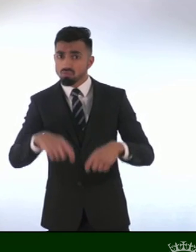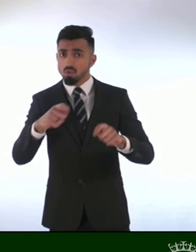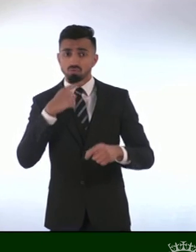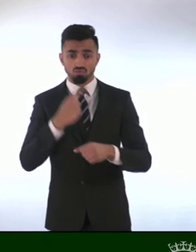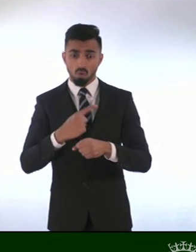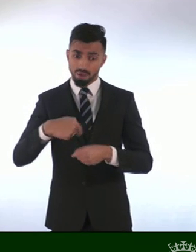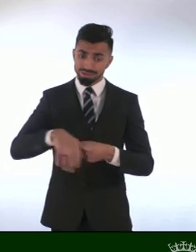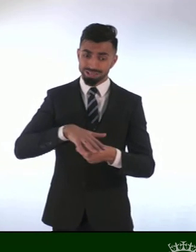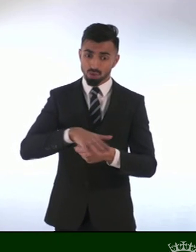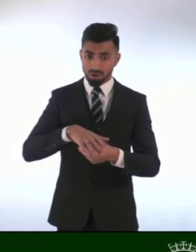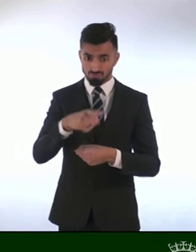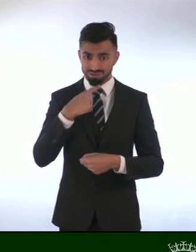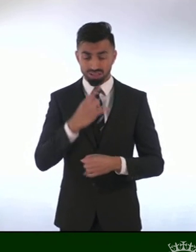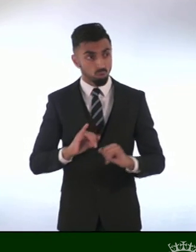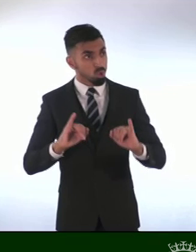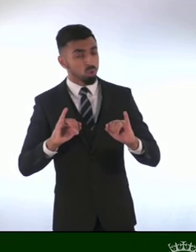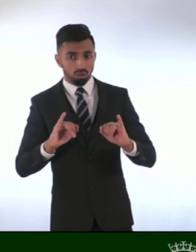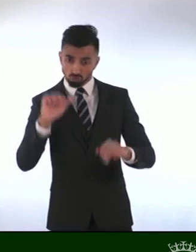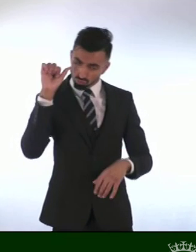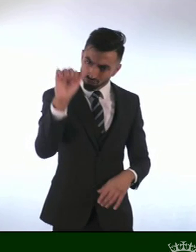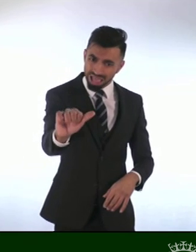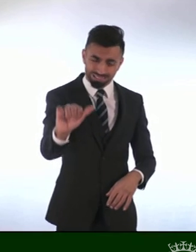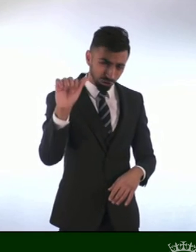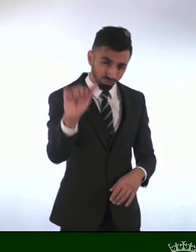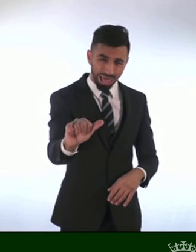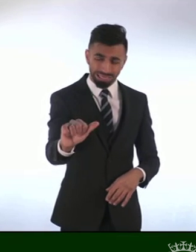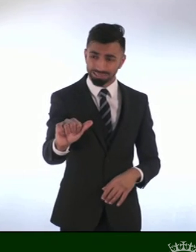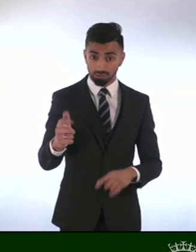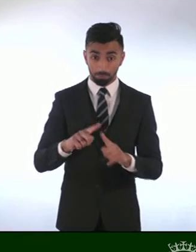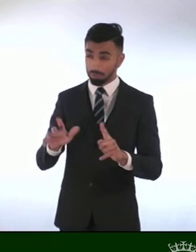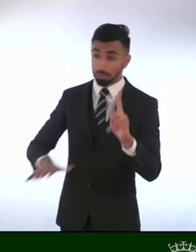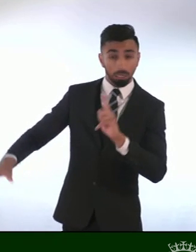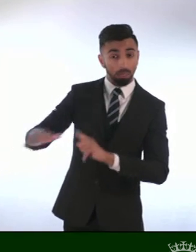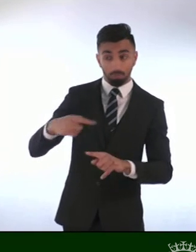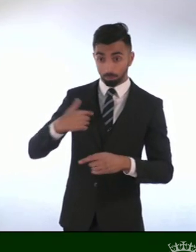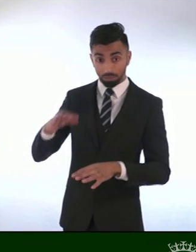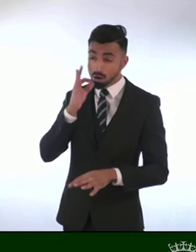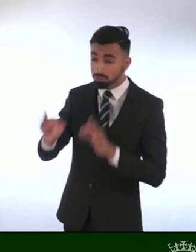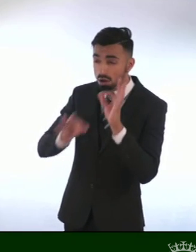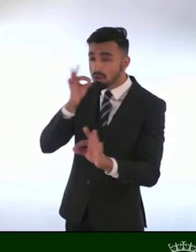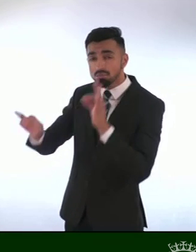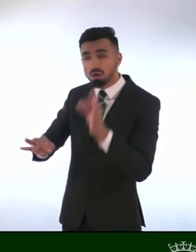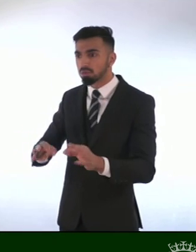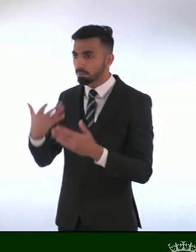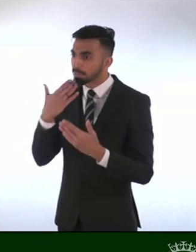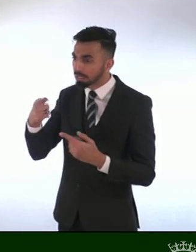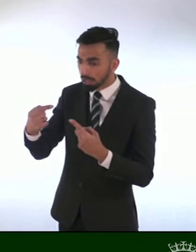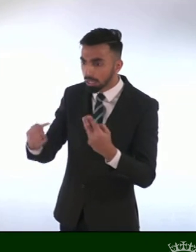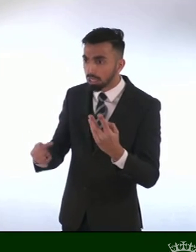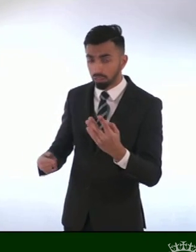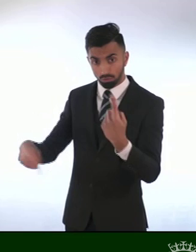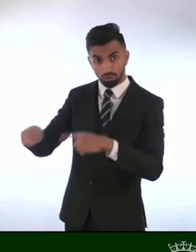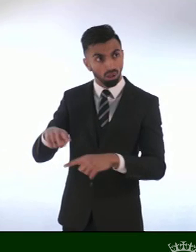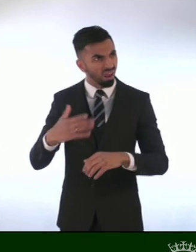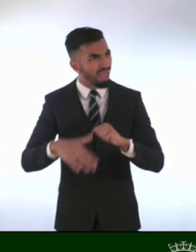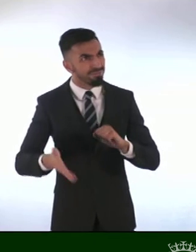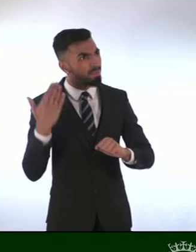We are asking the public to do quite extraordinary things and we are asking business to shoulder quite extraordinary burdens.